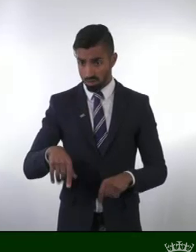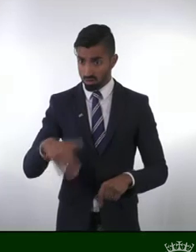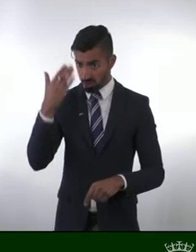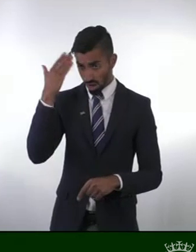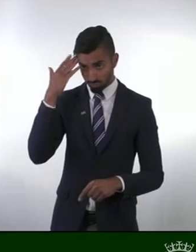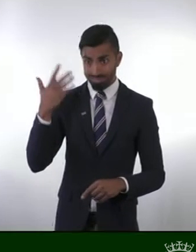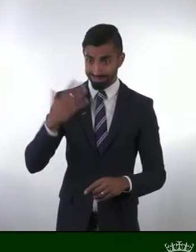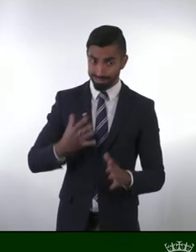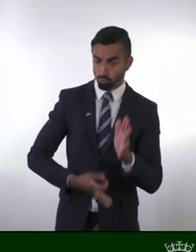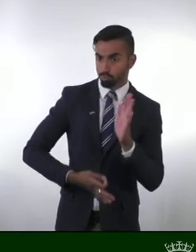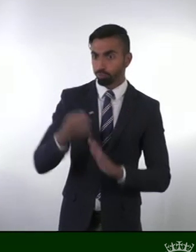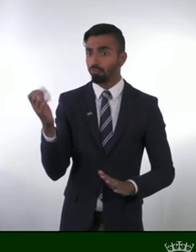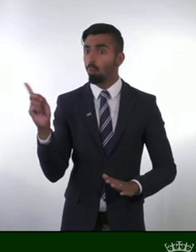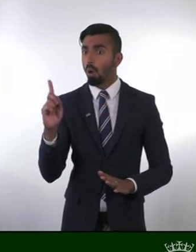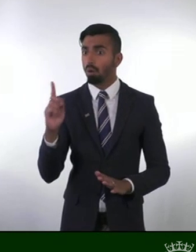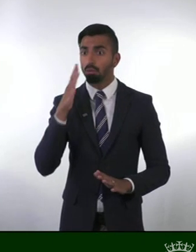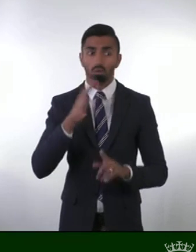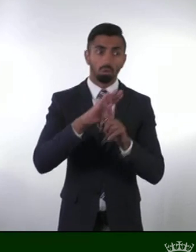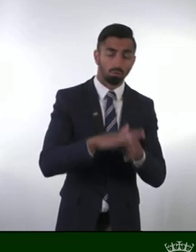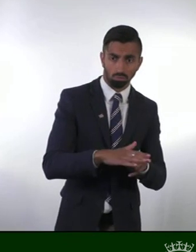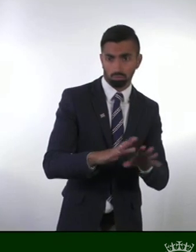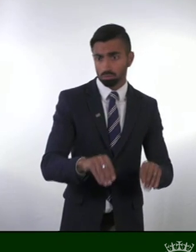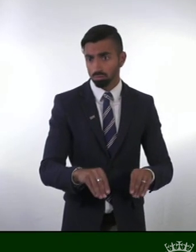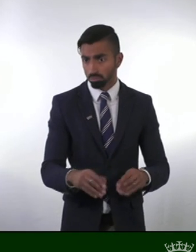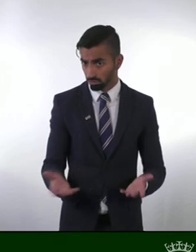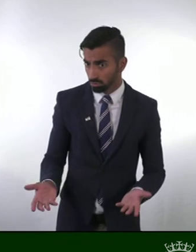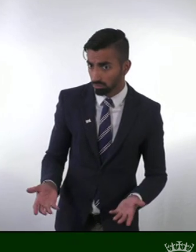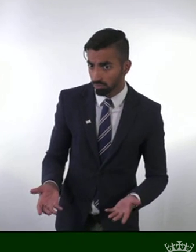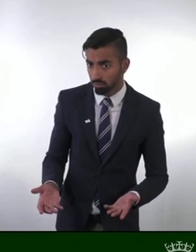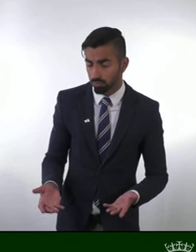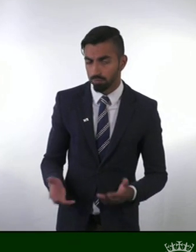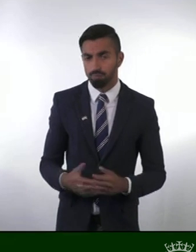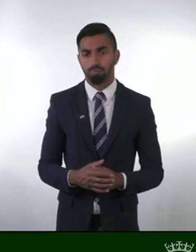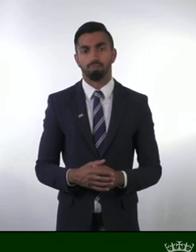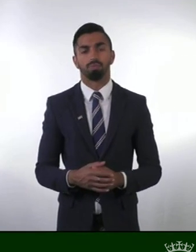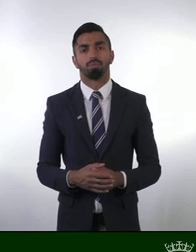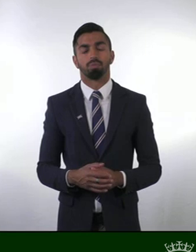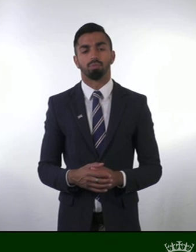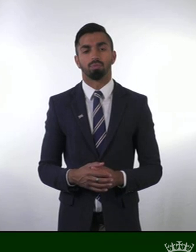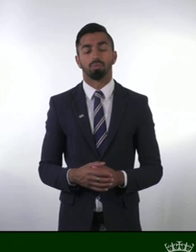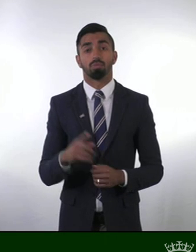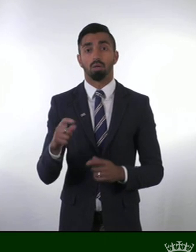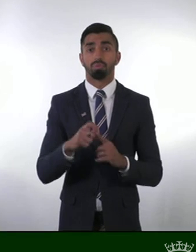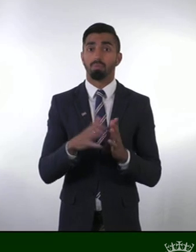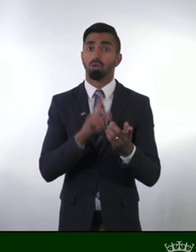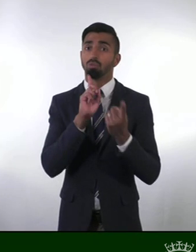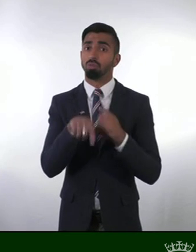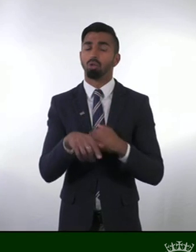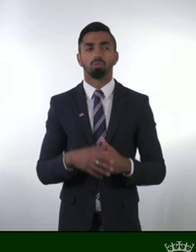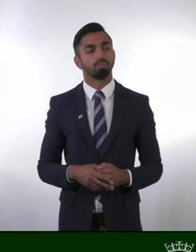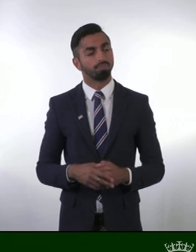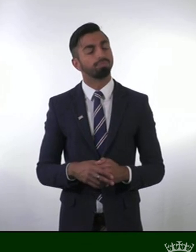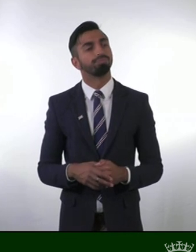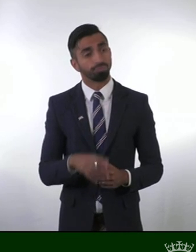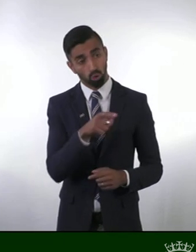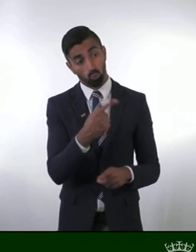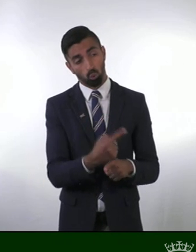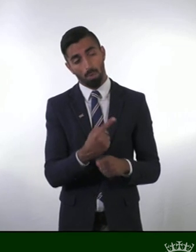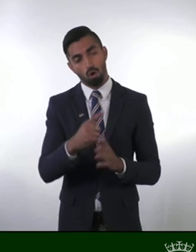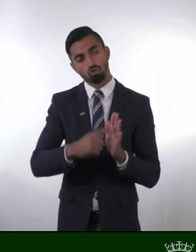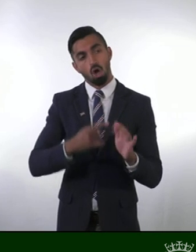I join my honourable Friend warmly in paying tribute to the Archbishop of York as he lays down his crozier.